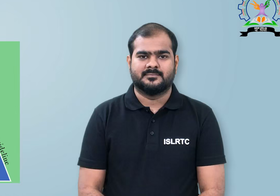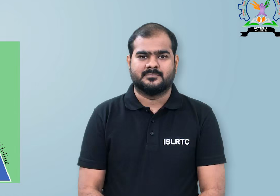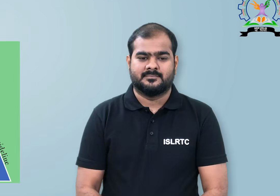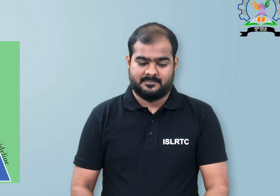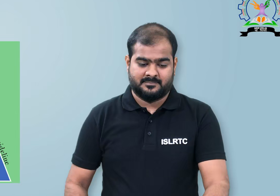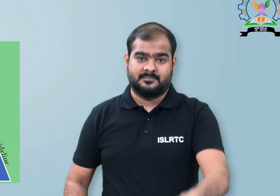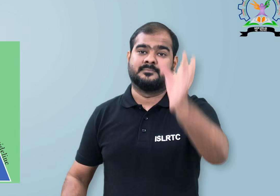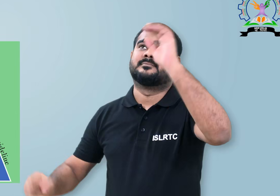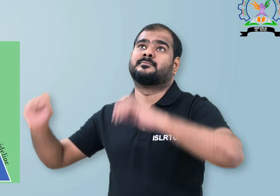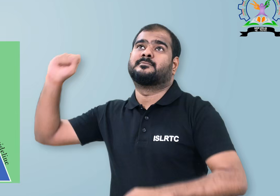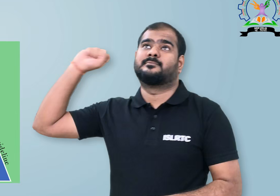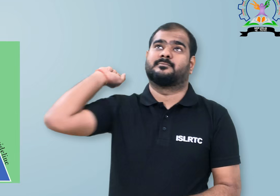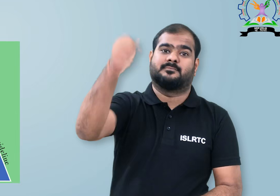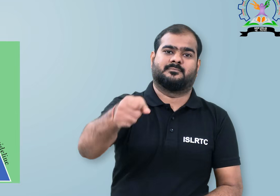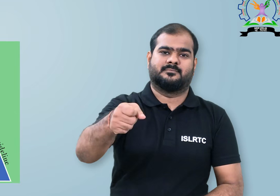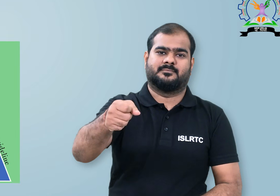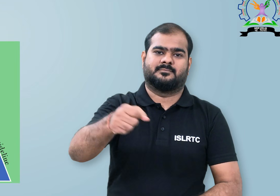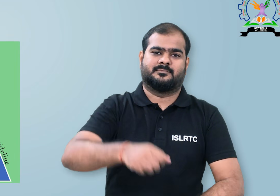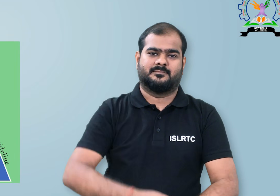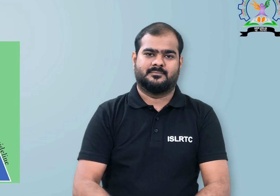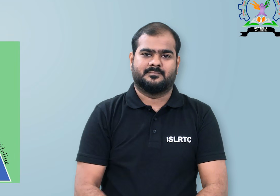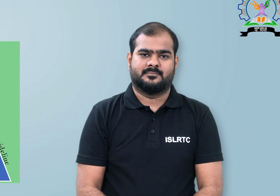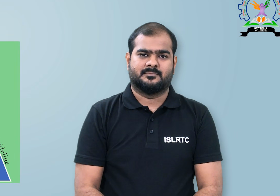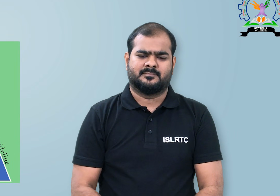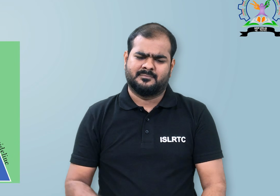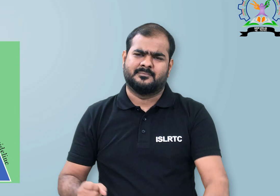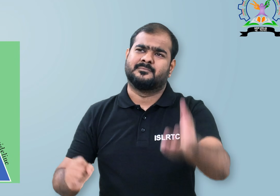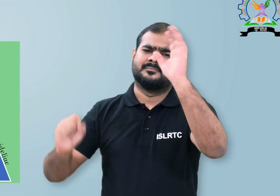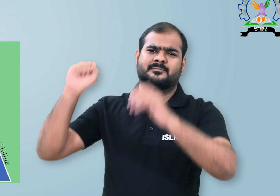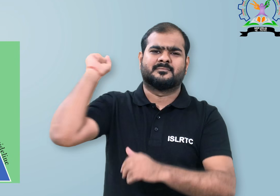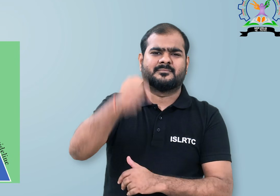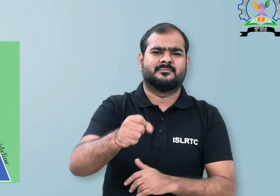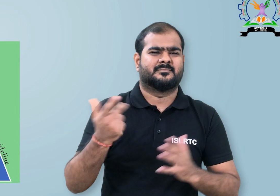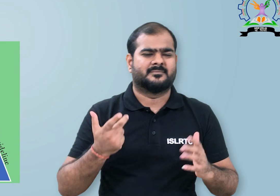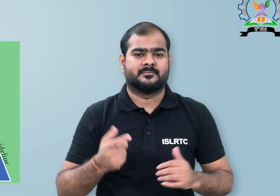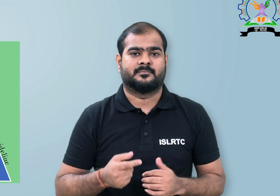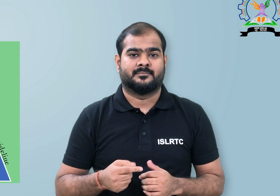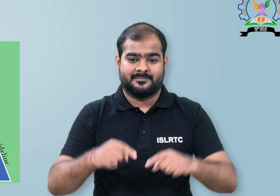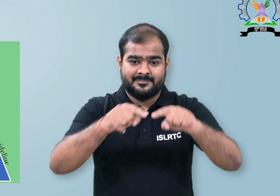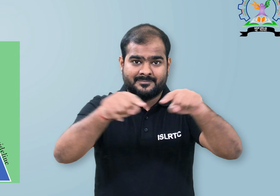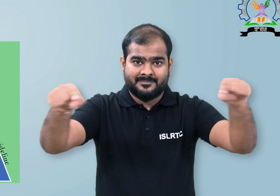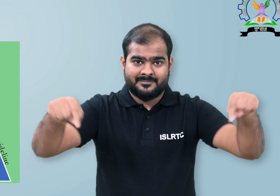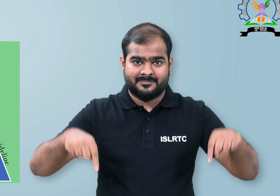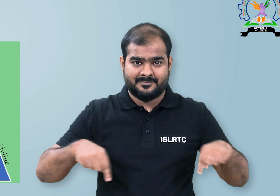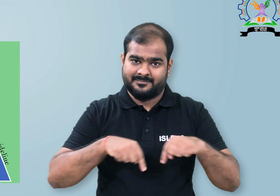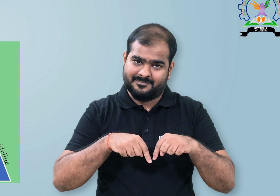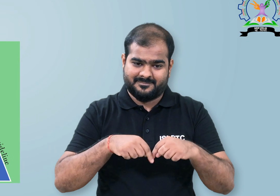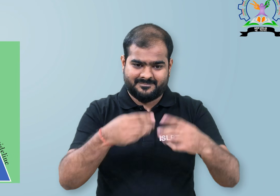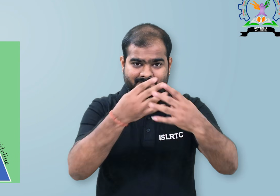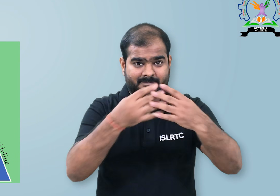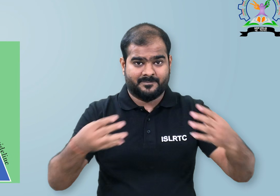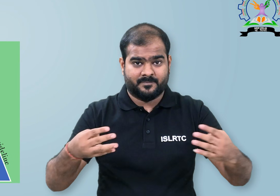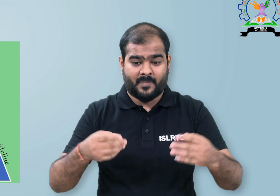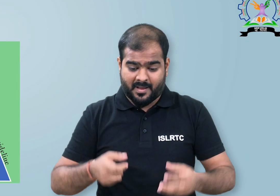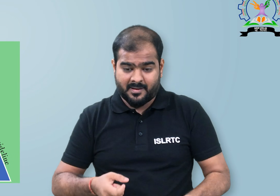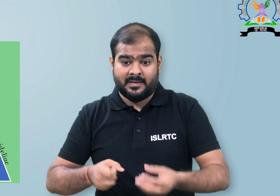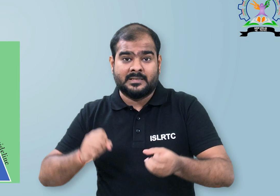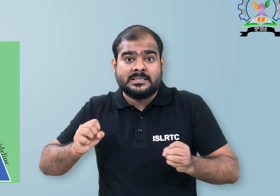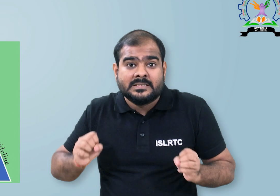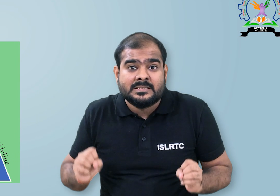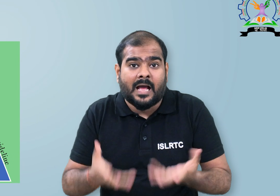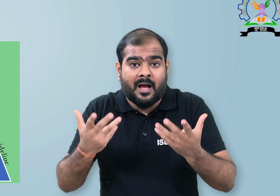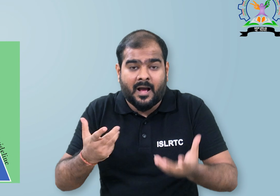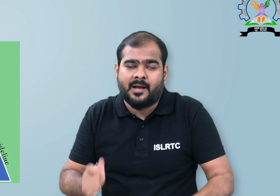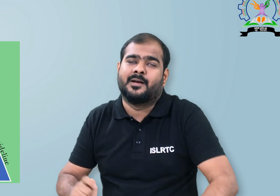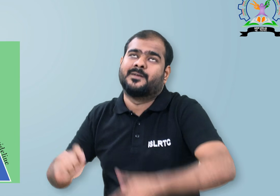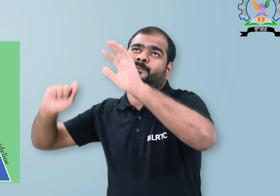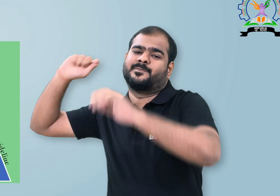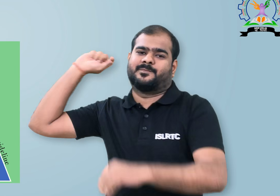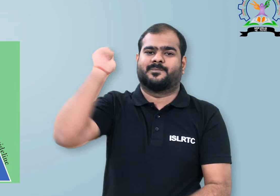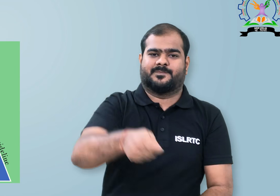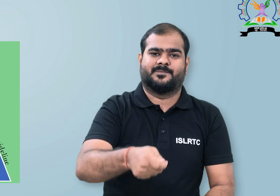Service Service: The act of starting a point by hitting the ball into the opponent's service box.